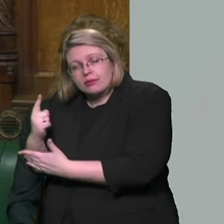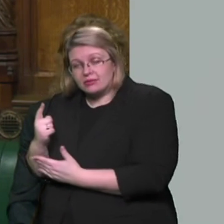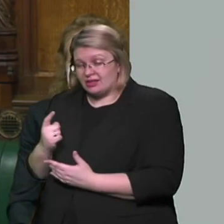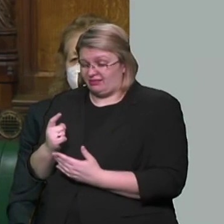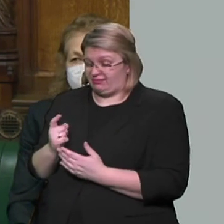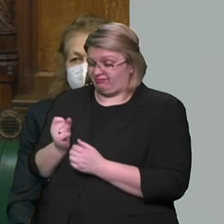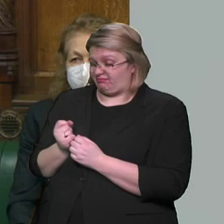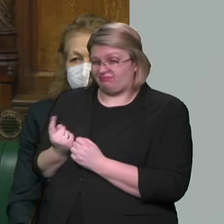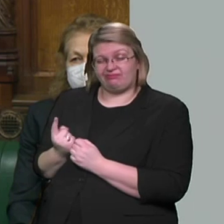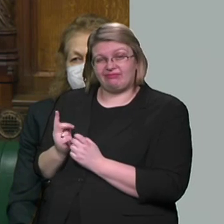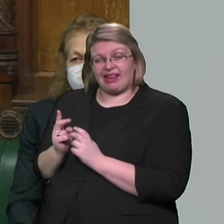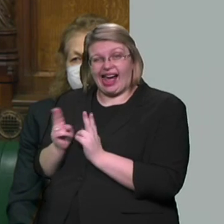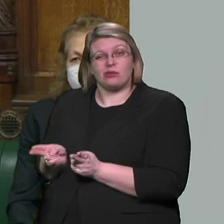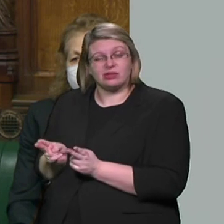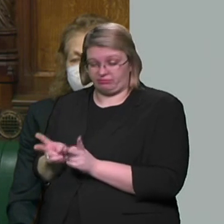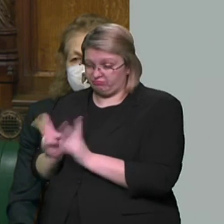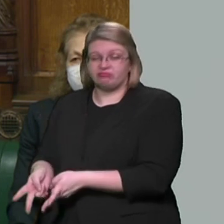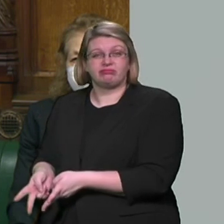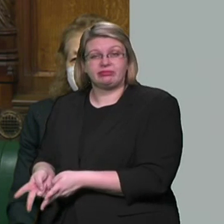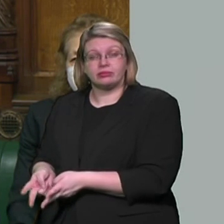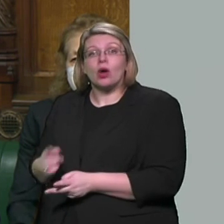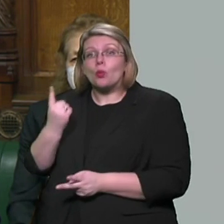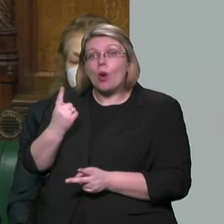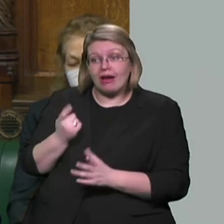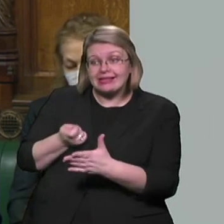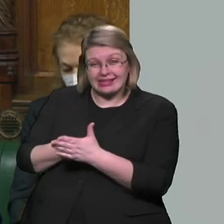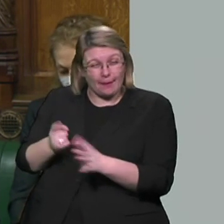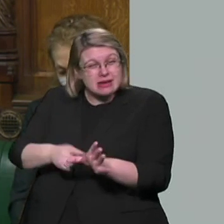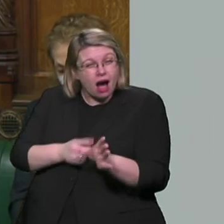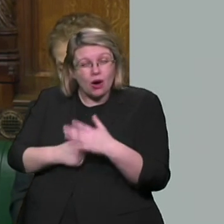One of the alleged perpetrators was as young as 15.